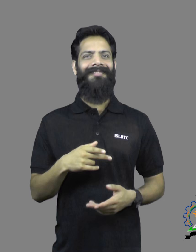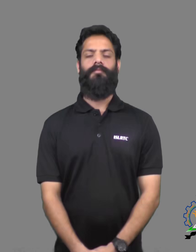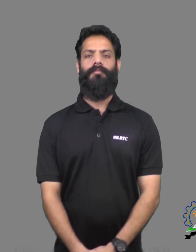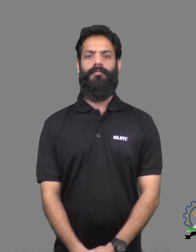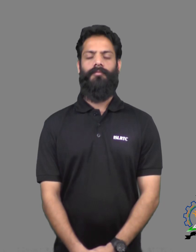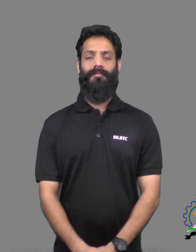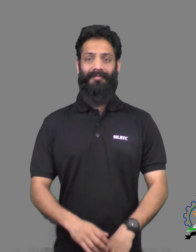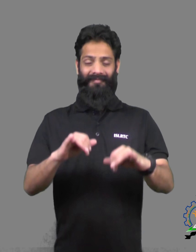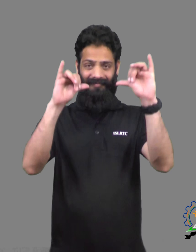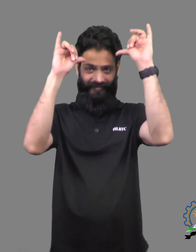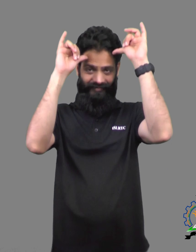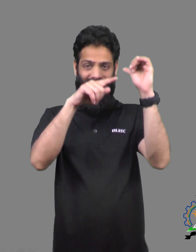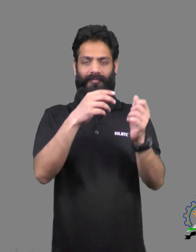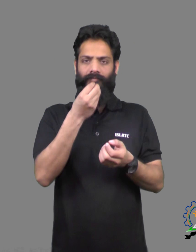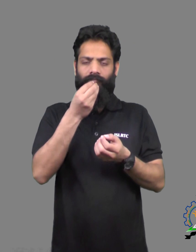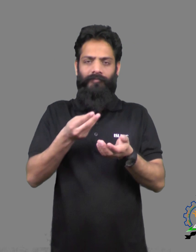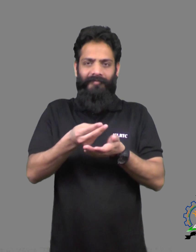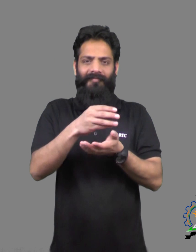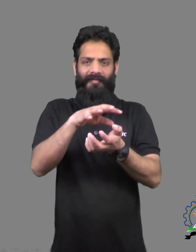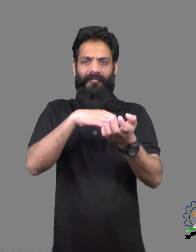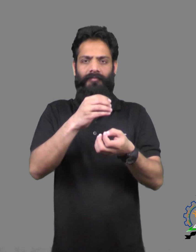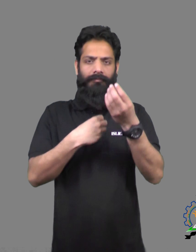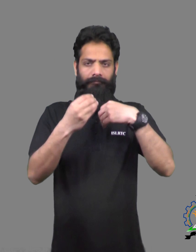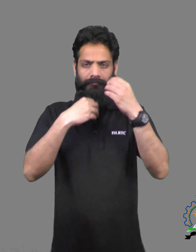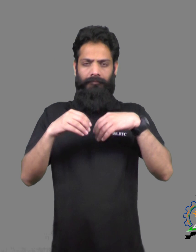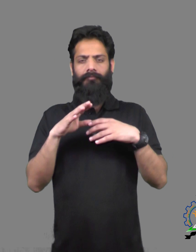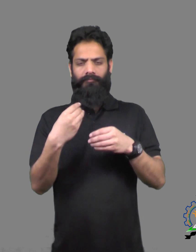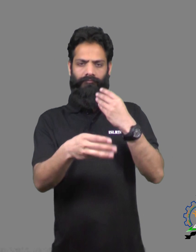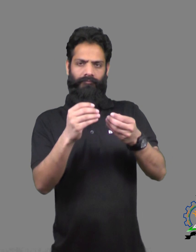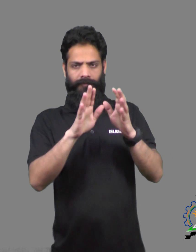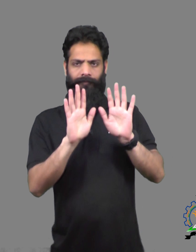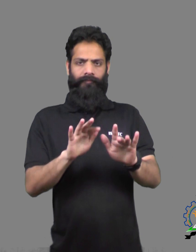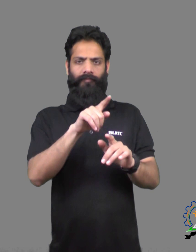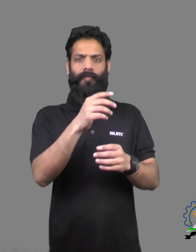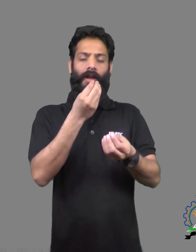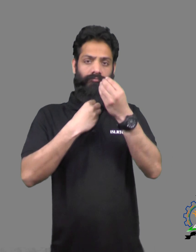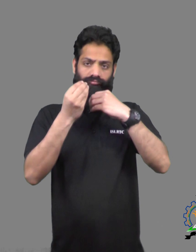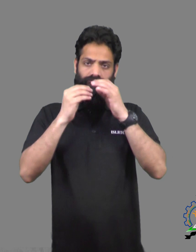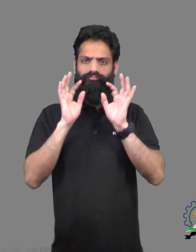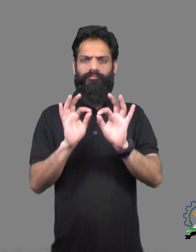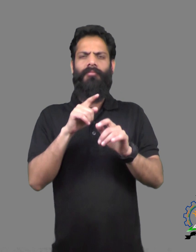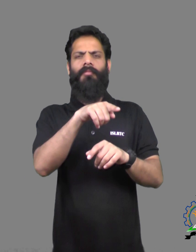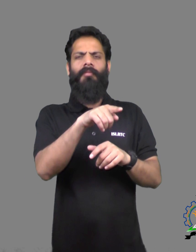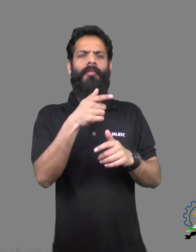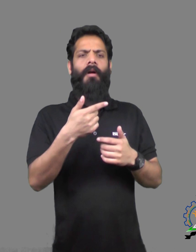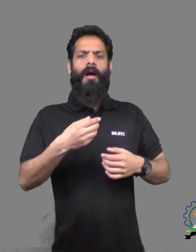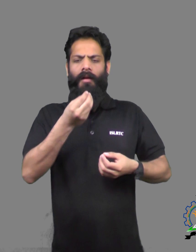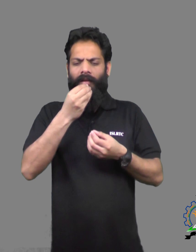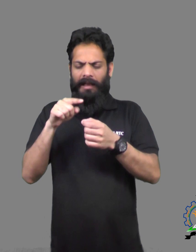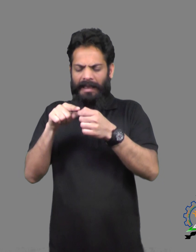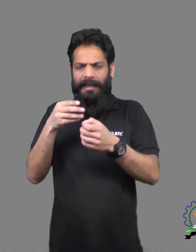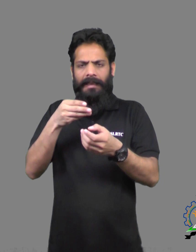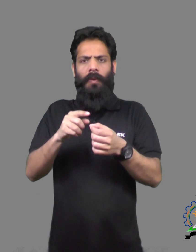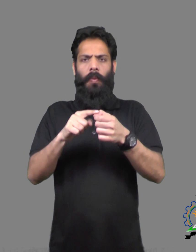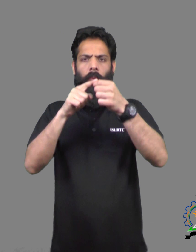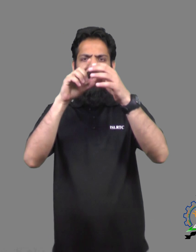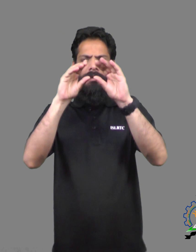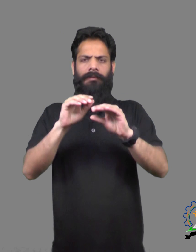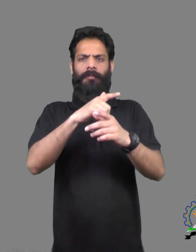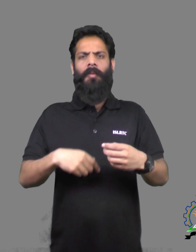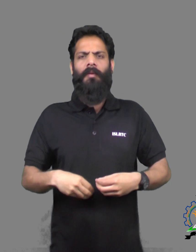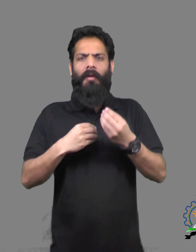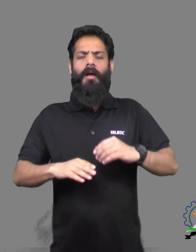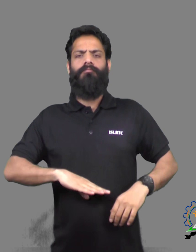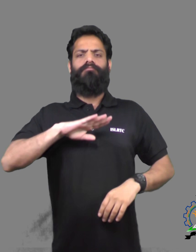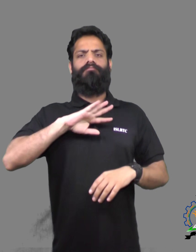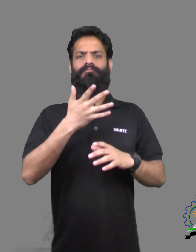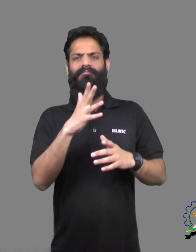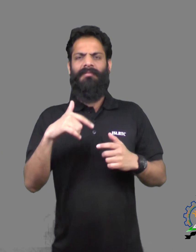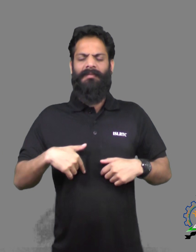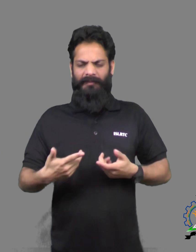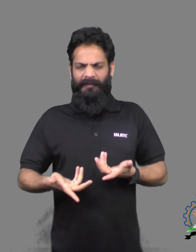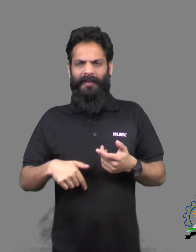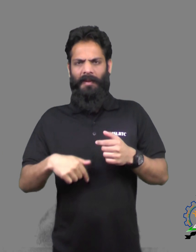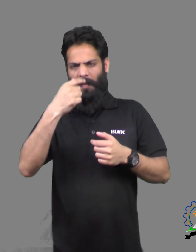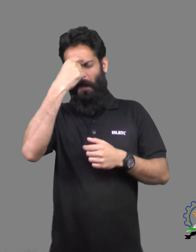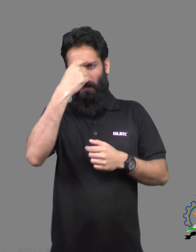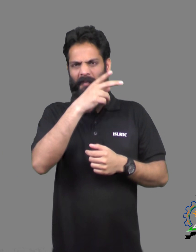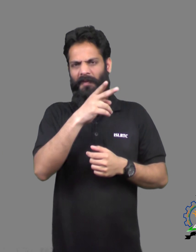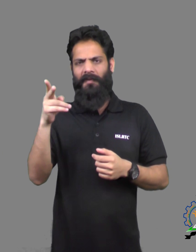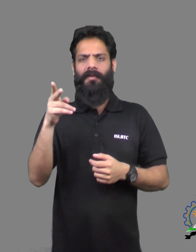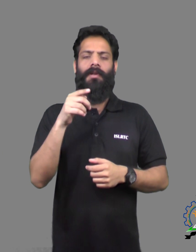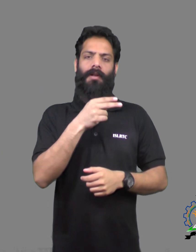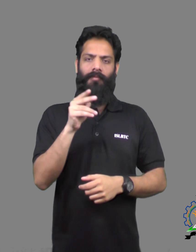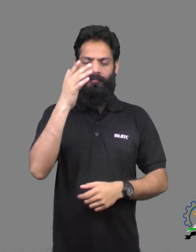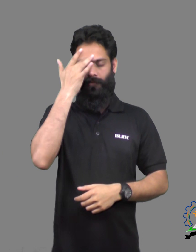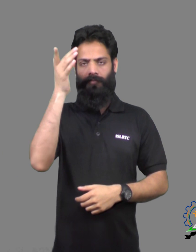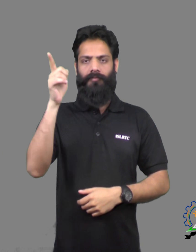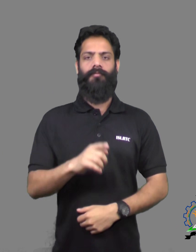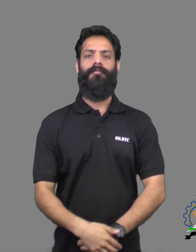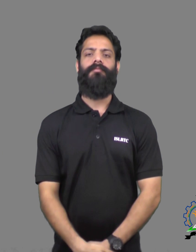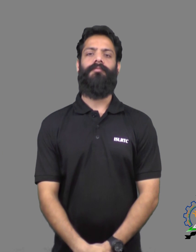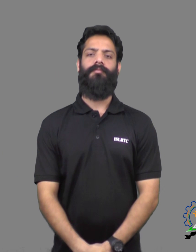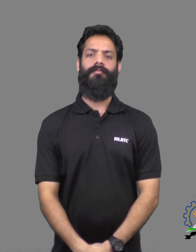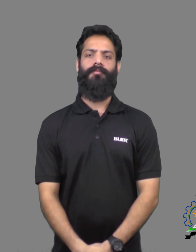Kitosis